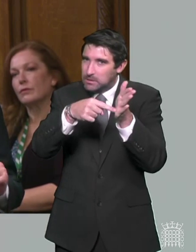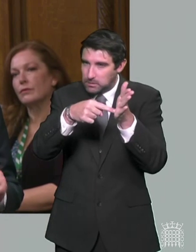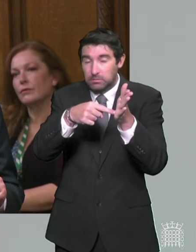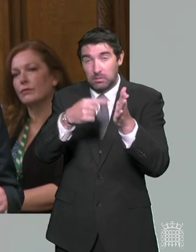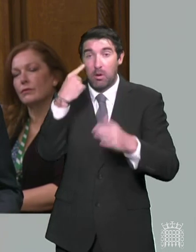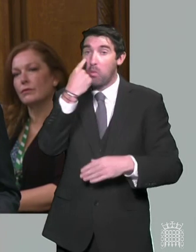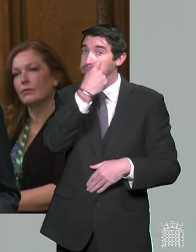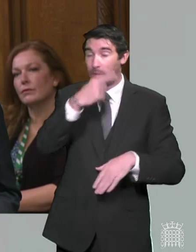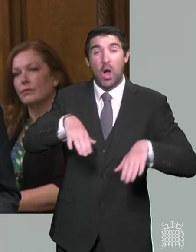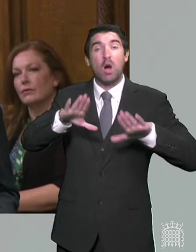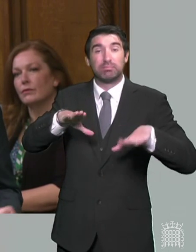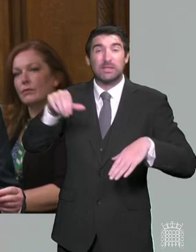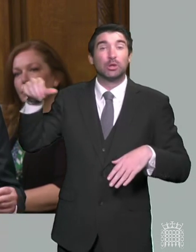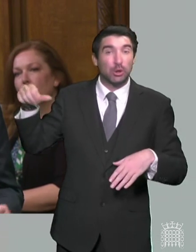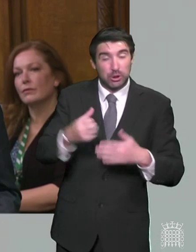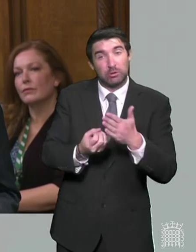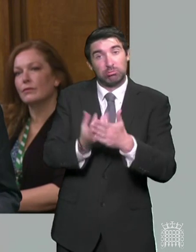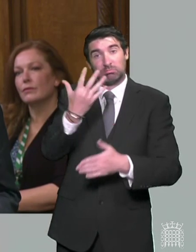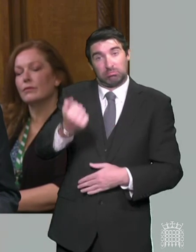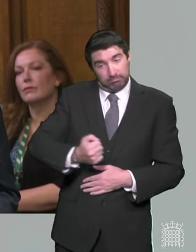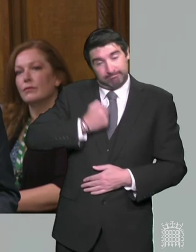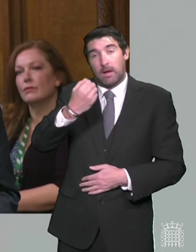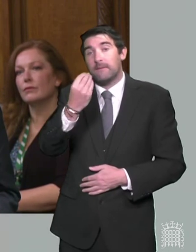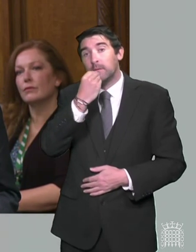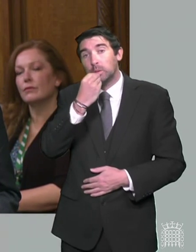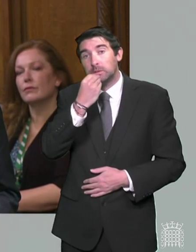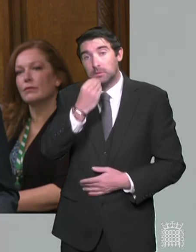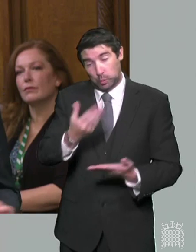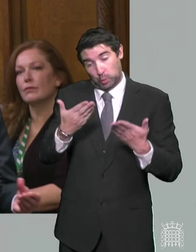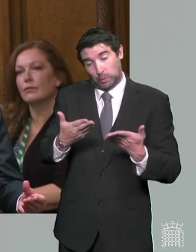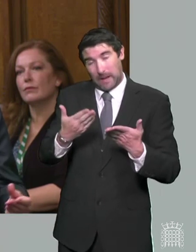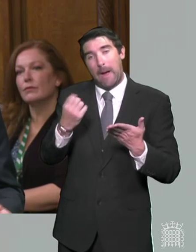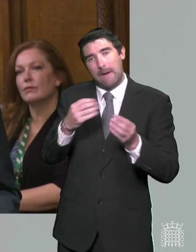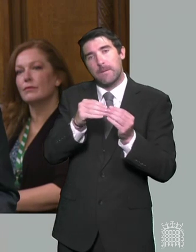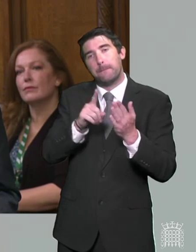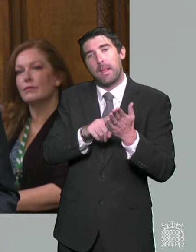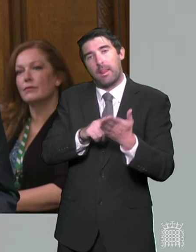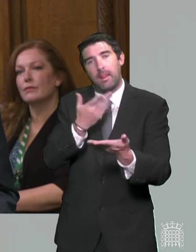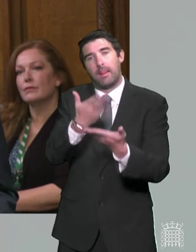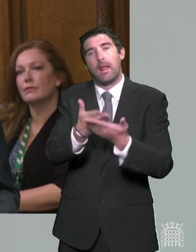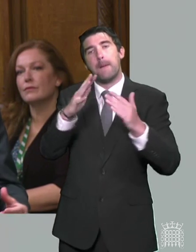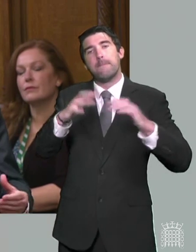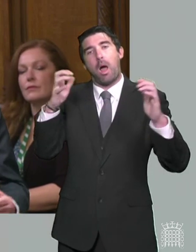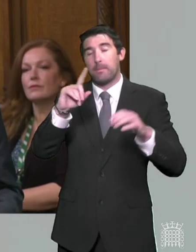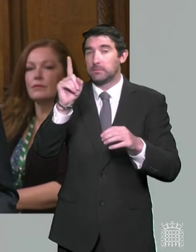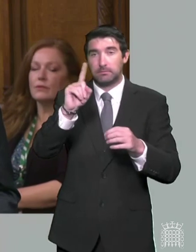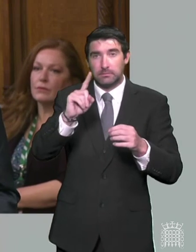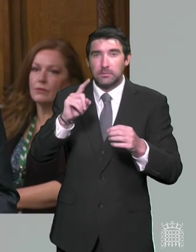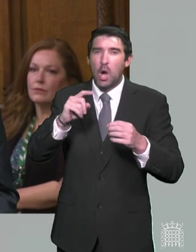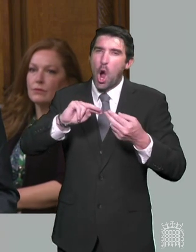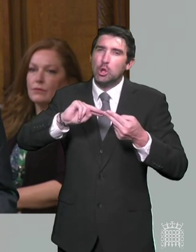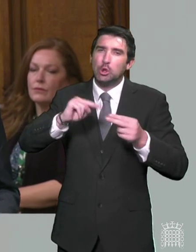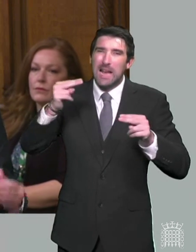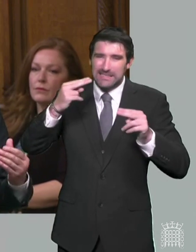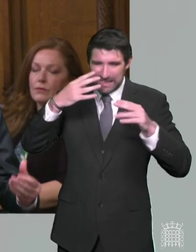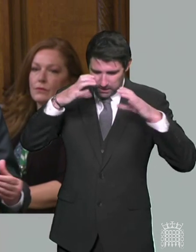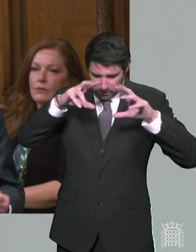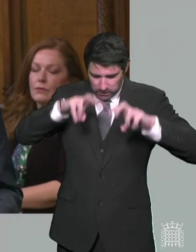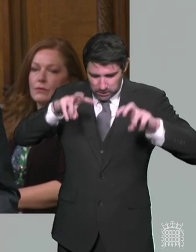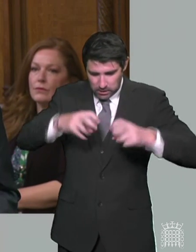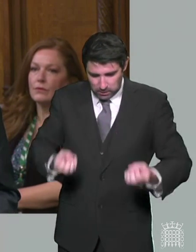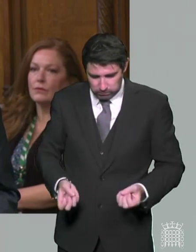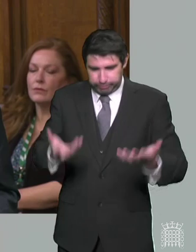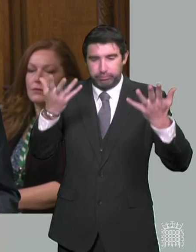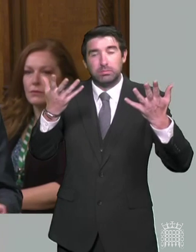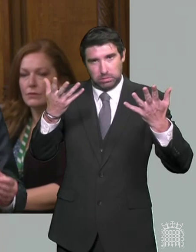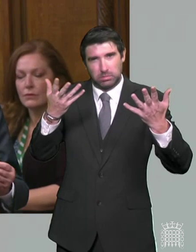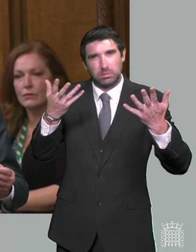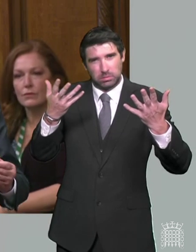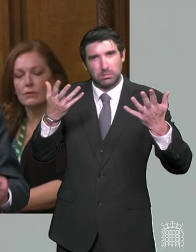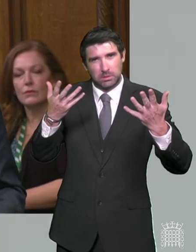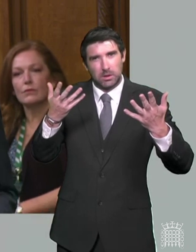The Genetic Technology Bill, which has its Second Reading this afternoon, will help create the conditions to enable English farmers to produce more food of higher quality.